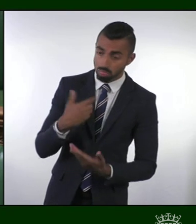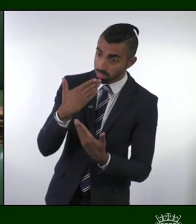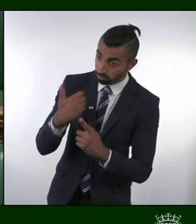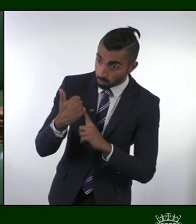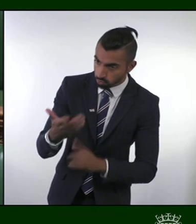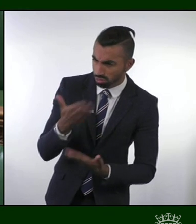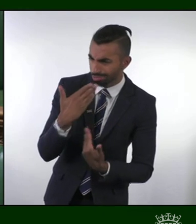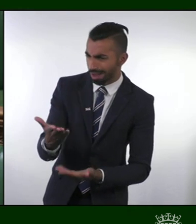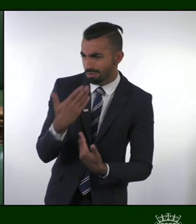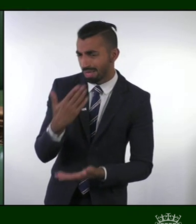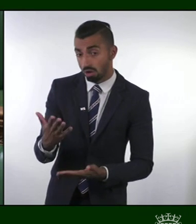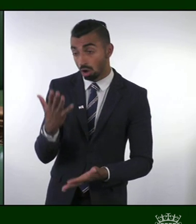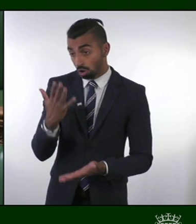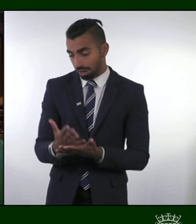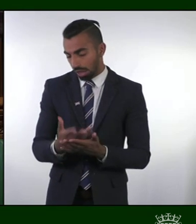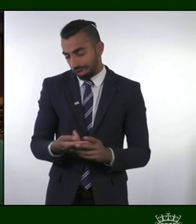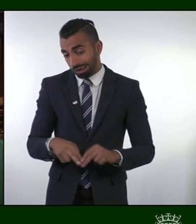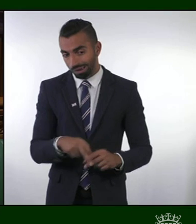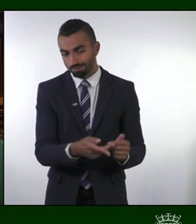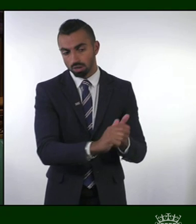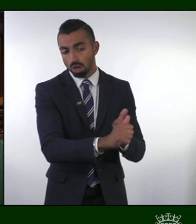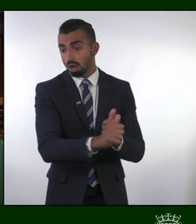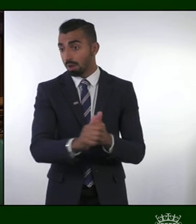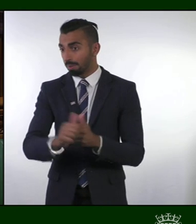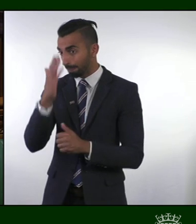There is no point in doing this if the work placements are of low quality.